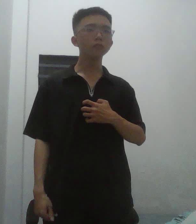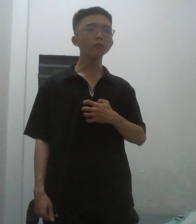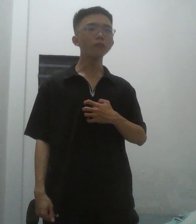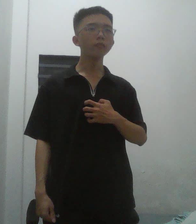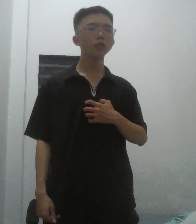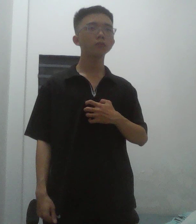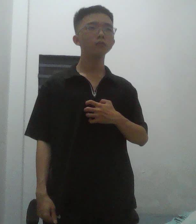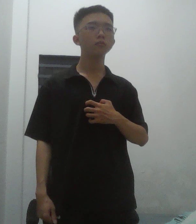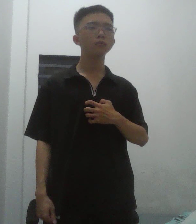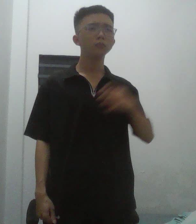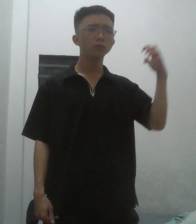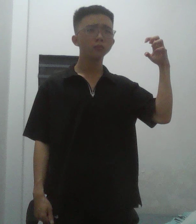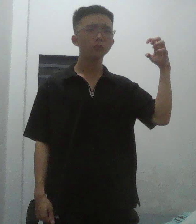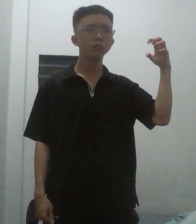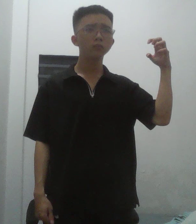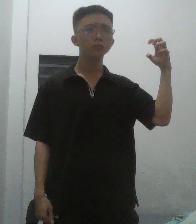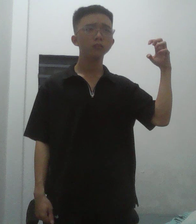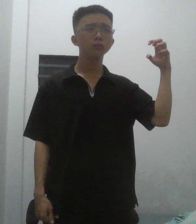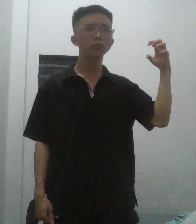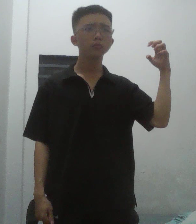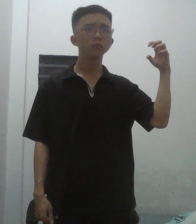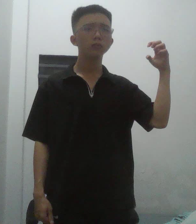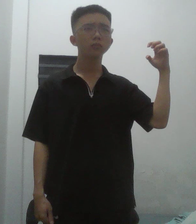tuc gian